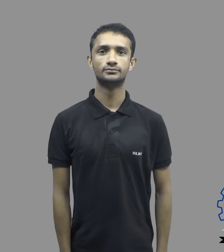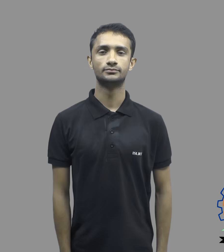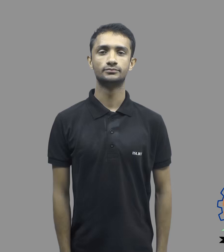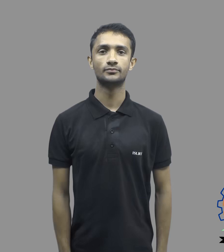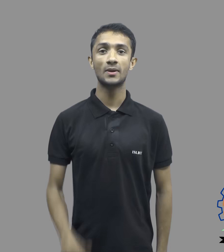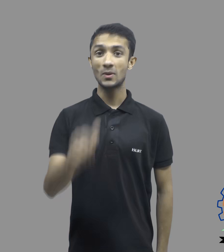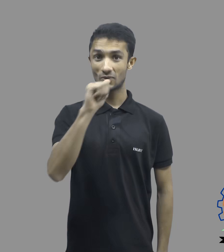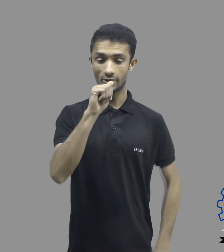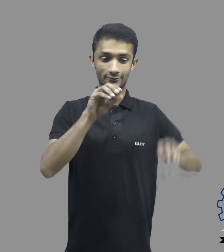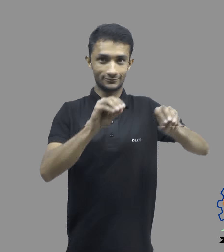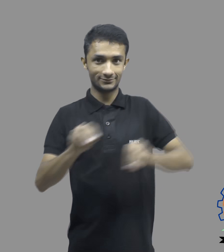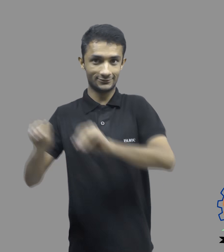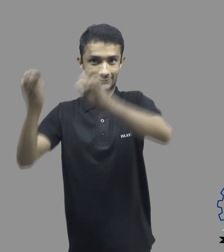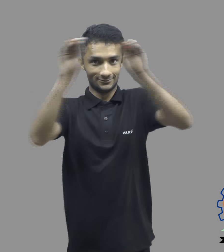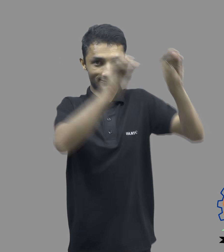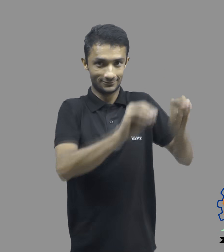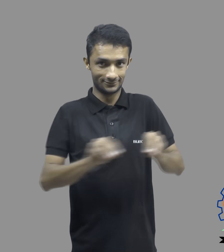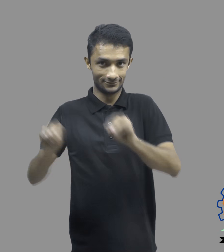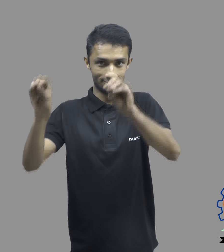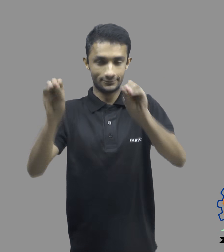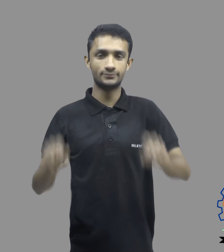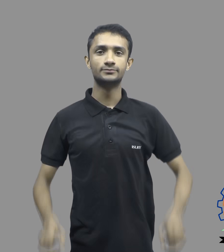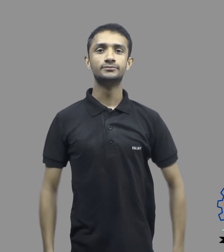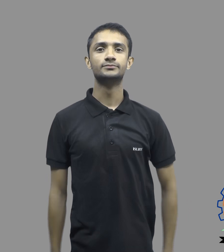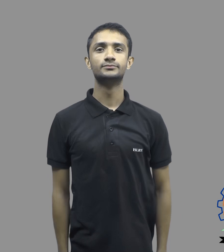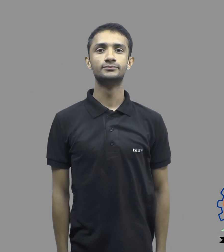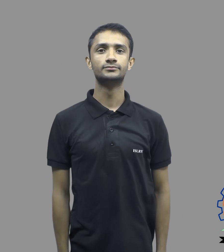Water Cycle